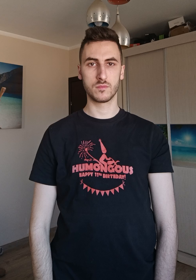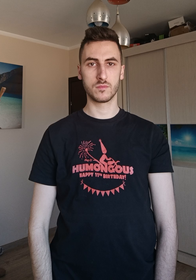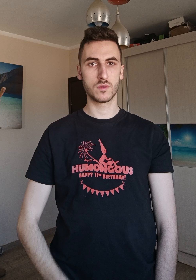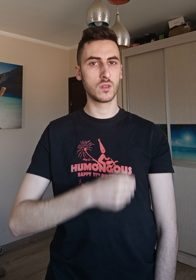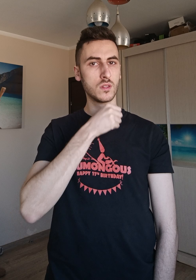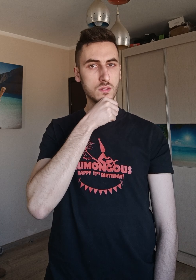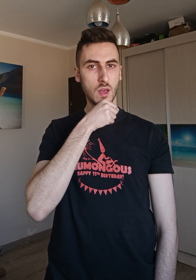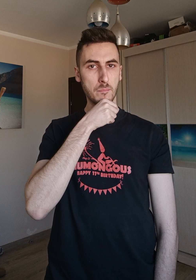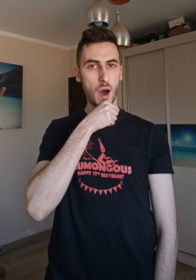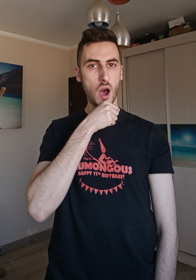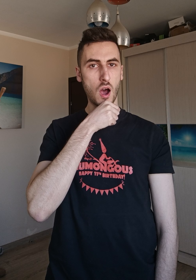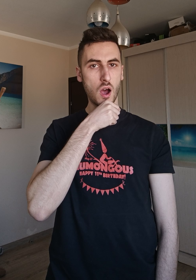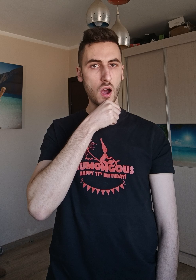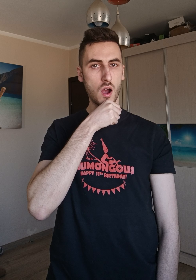סבא